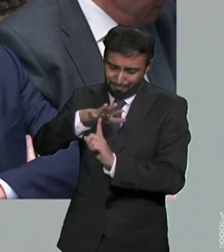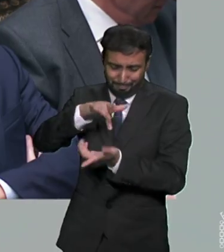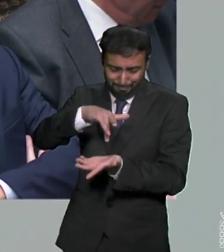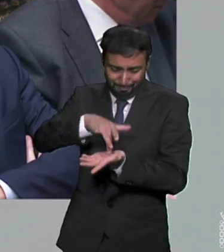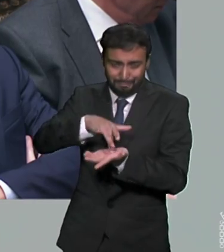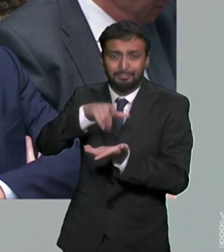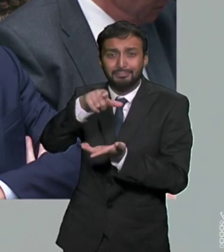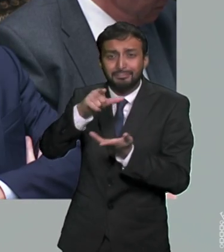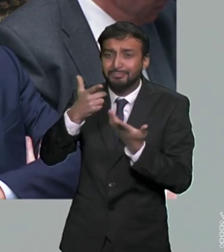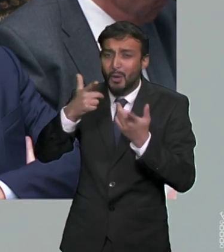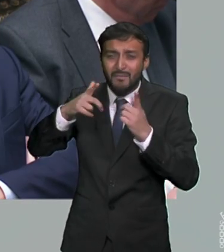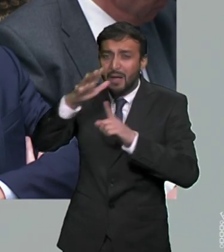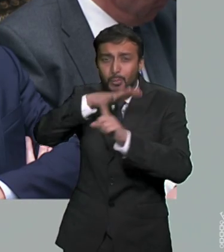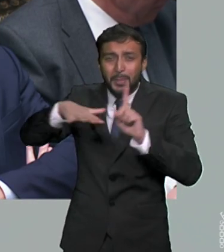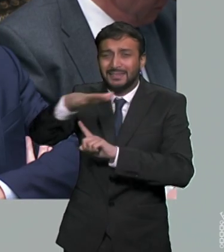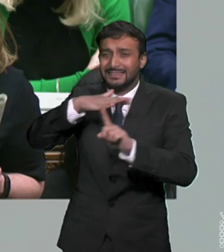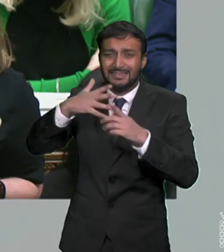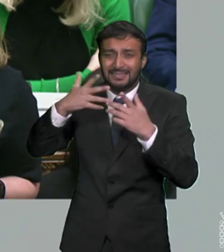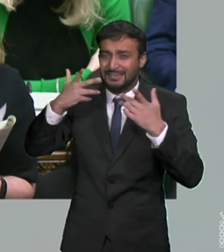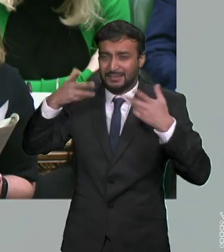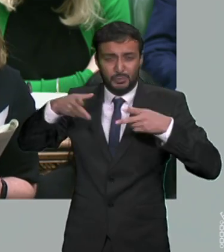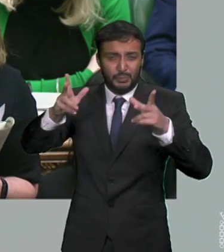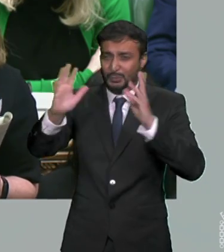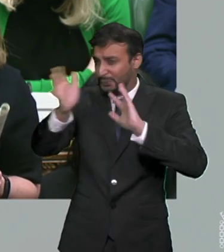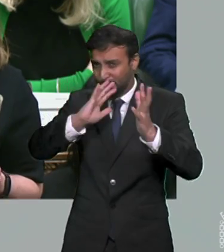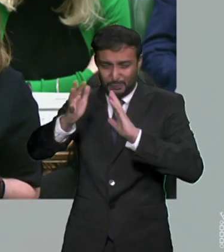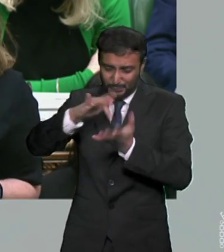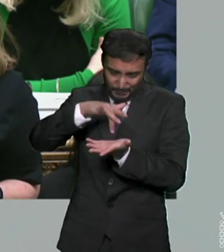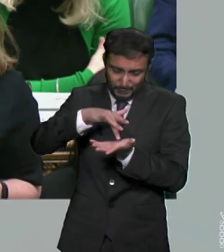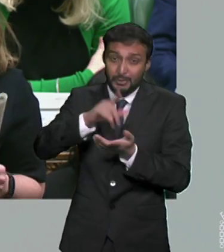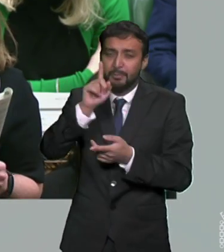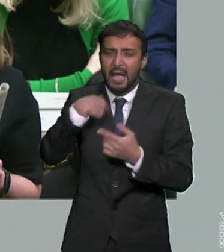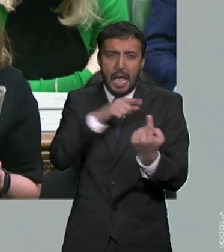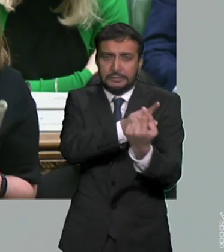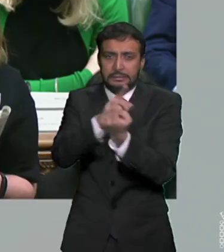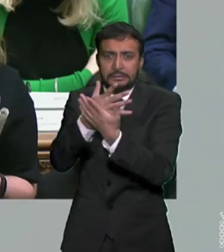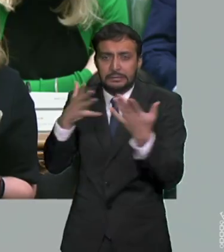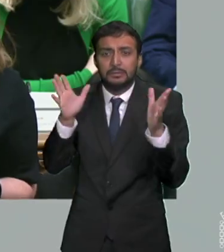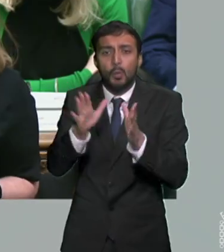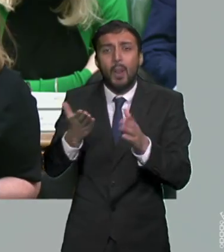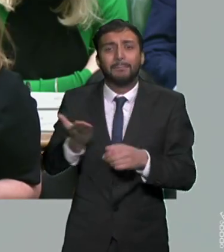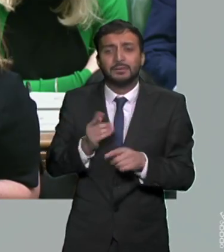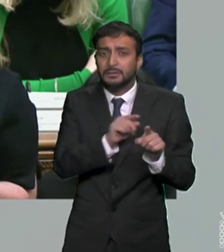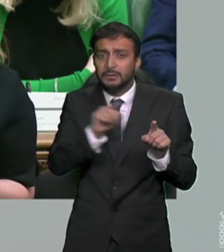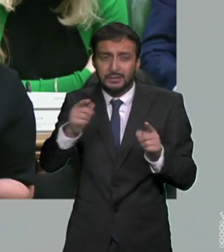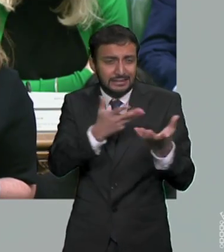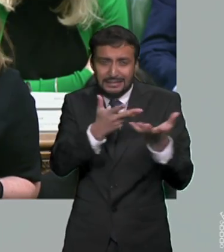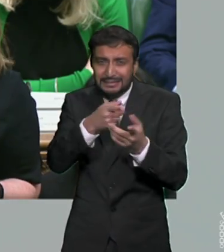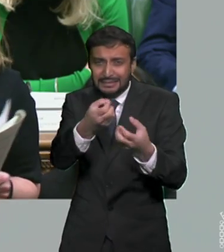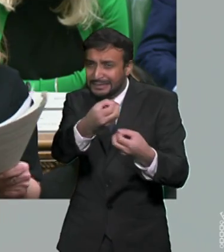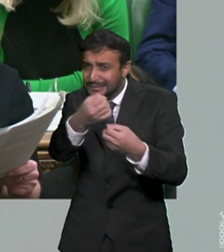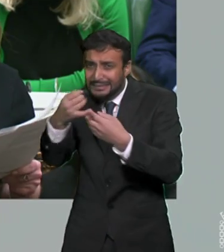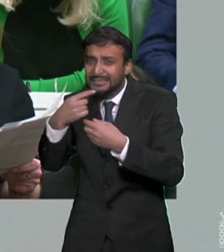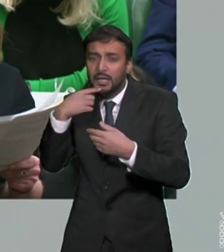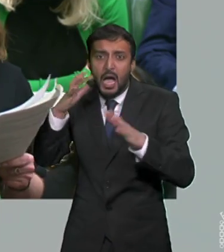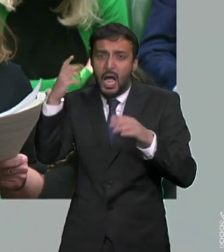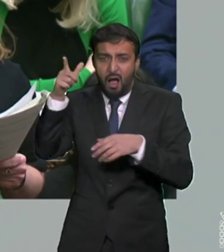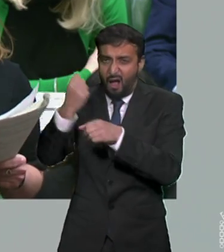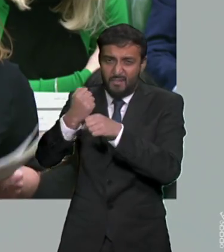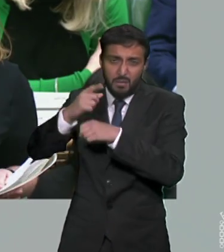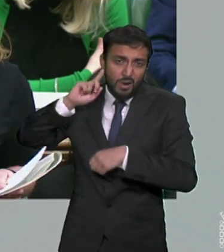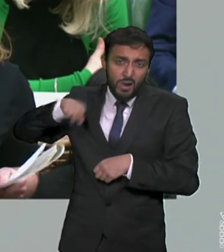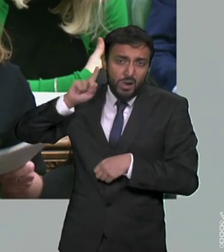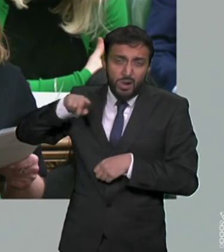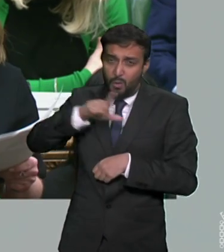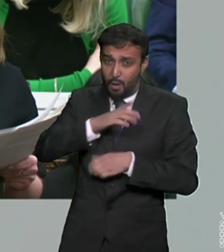So many business owners I meet feel utterly ignored by the Government as they are clobbered by outdated business rates year after year.